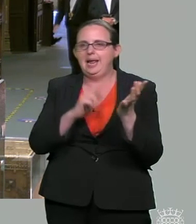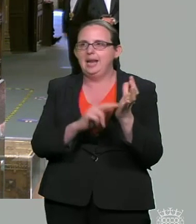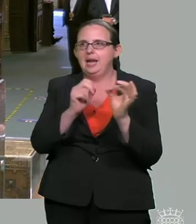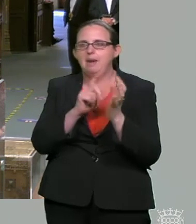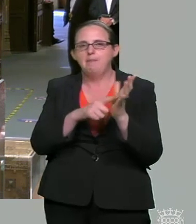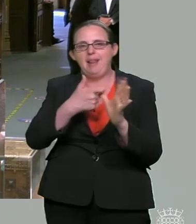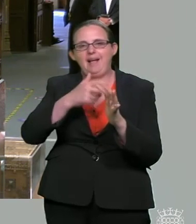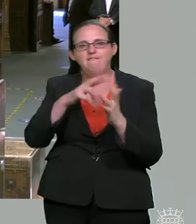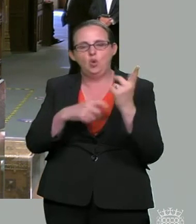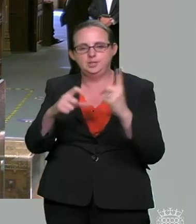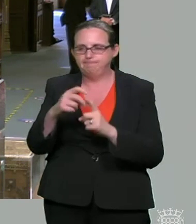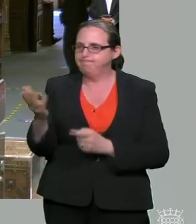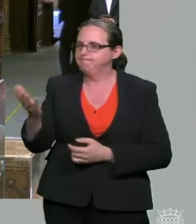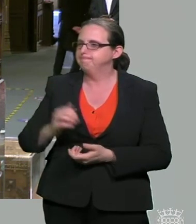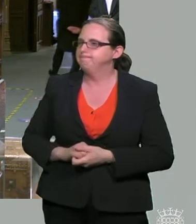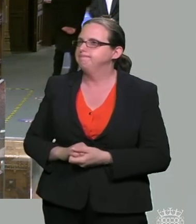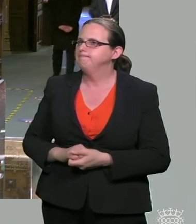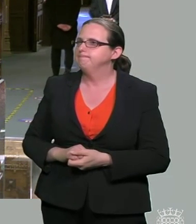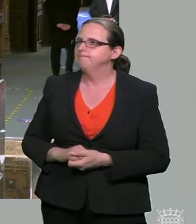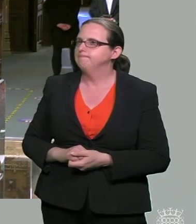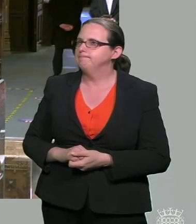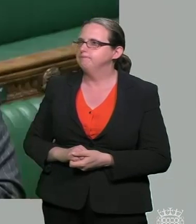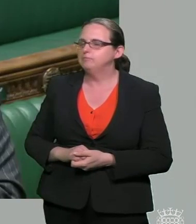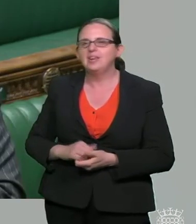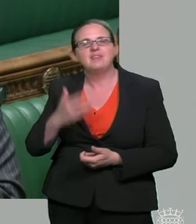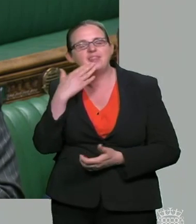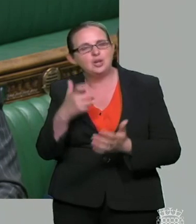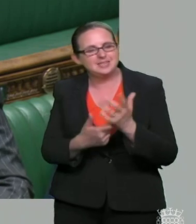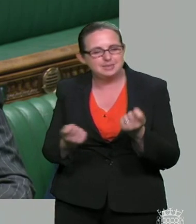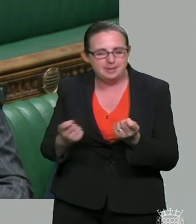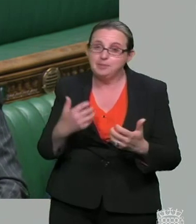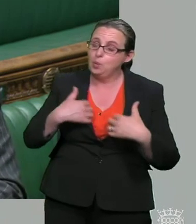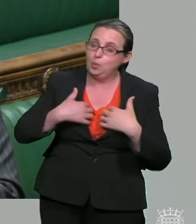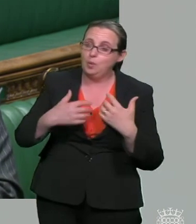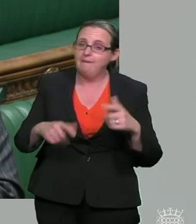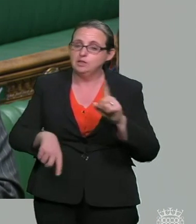I am sure we are all looking forward to the European championships kicking off later this week.